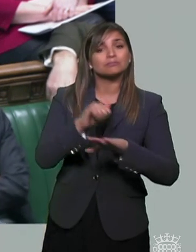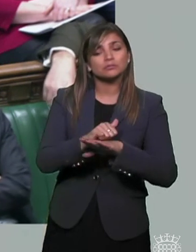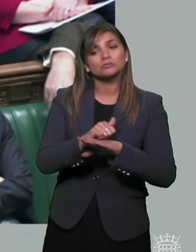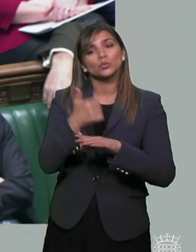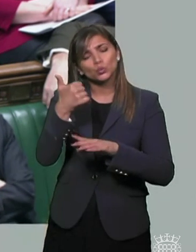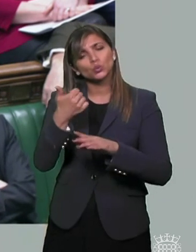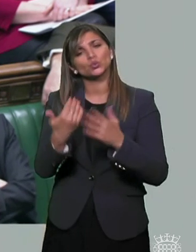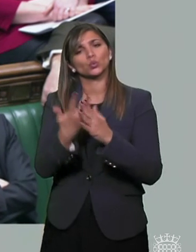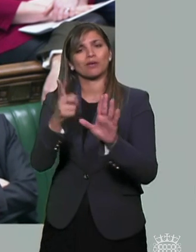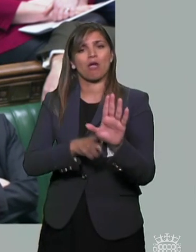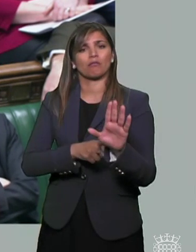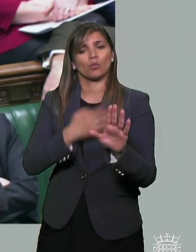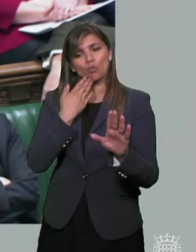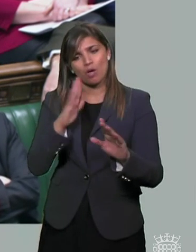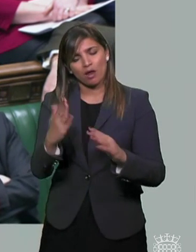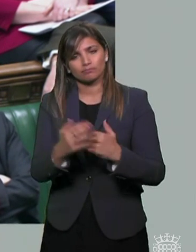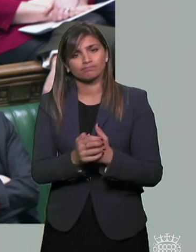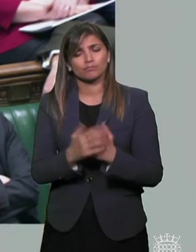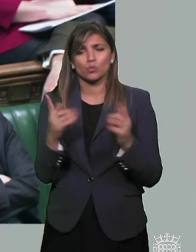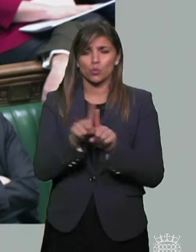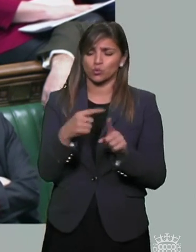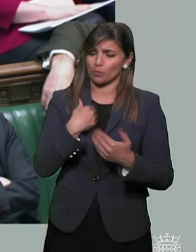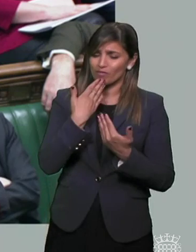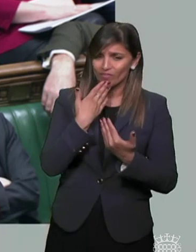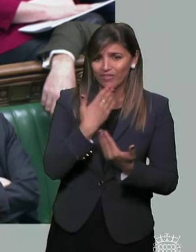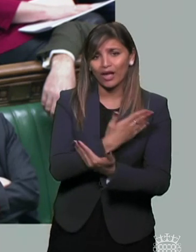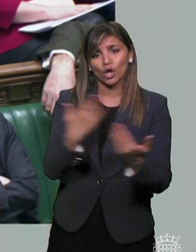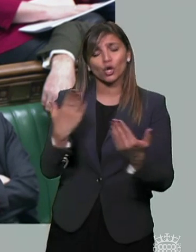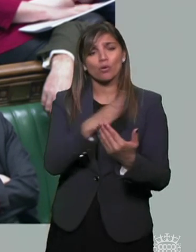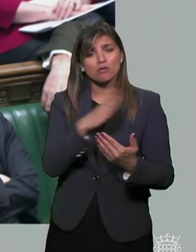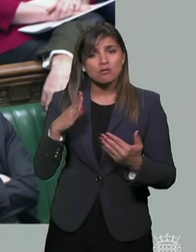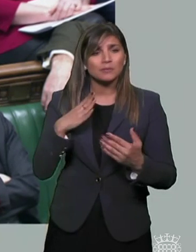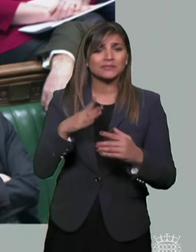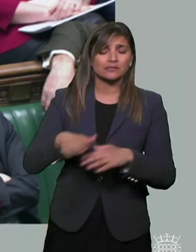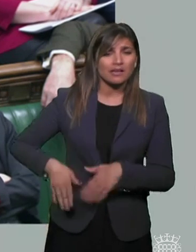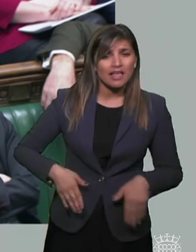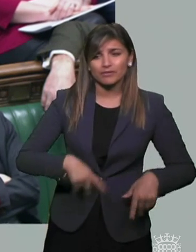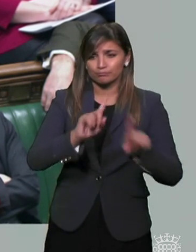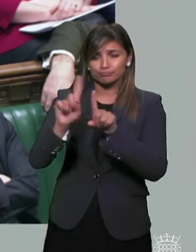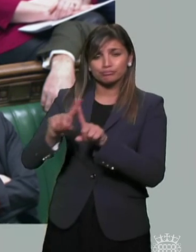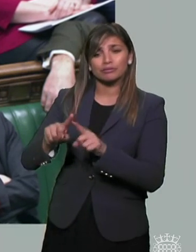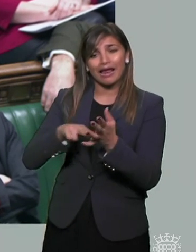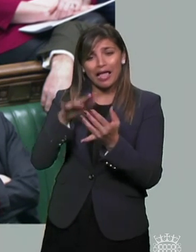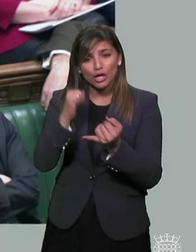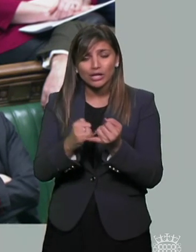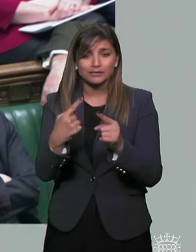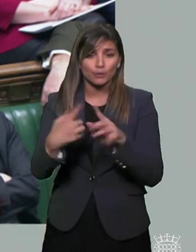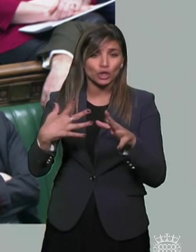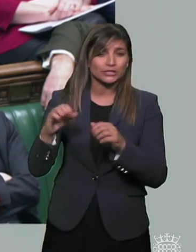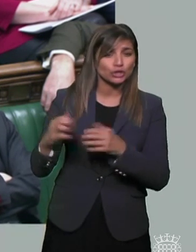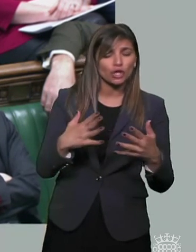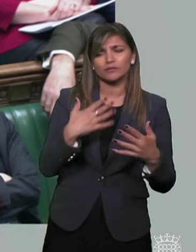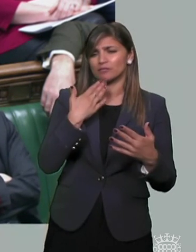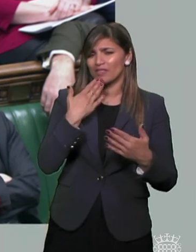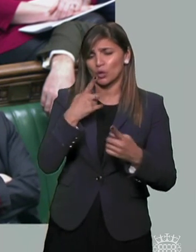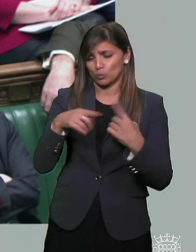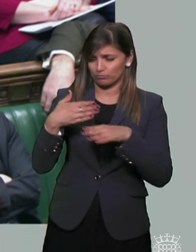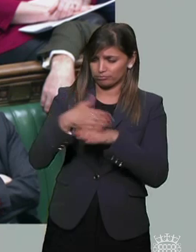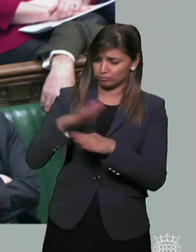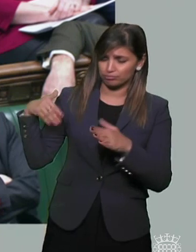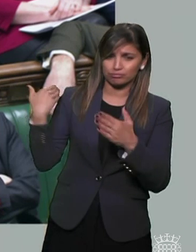I also send my thanks to those on the frontline in the emergency services and armed forces for everything they have done to get us through this year.